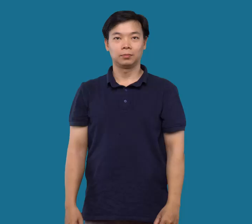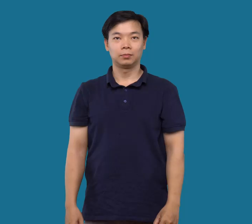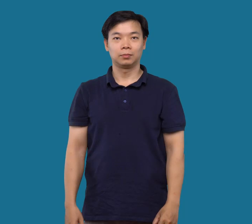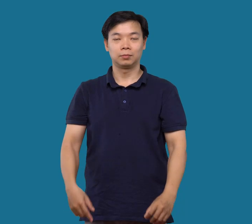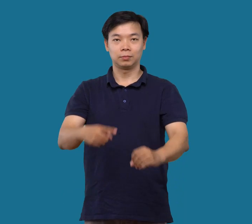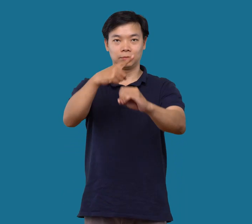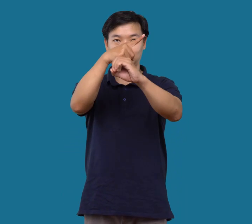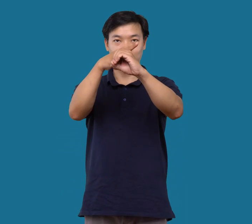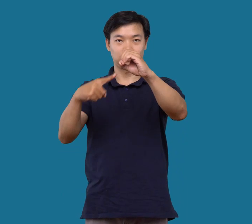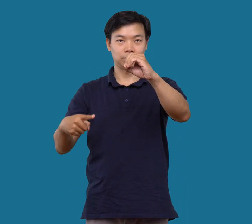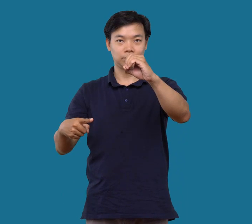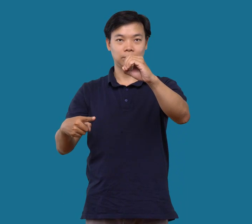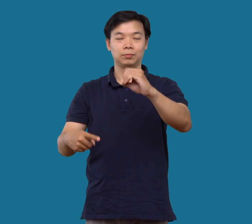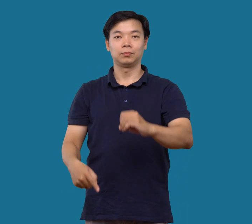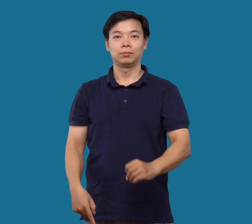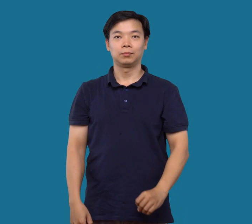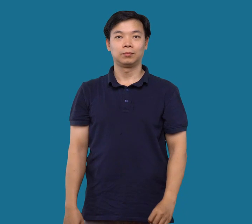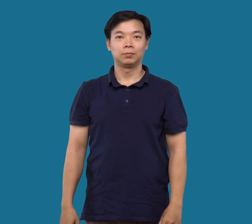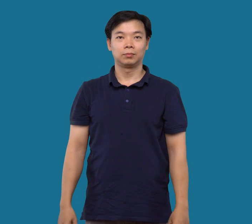tập hợp rỗng